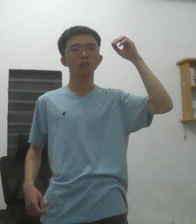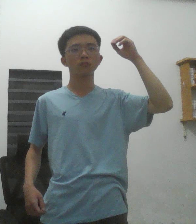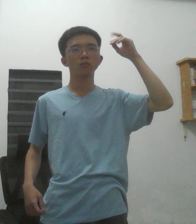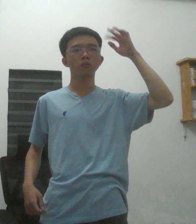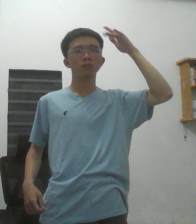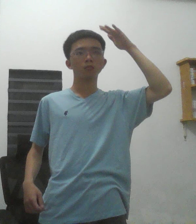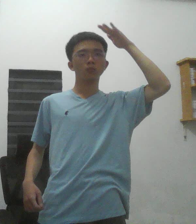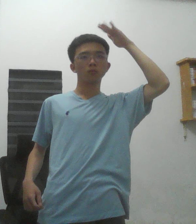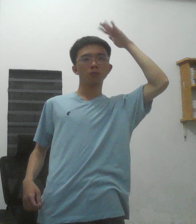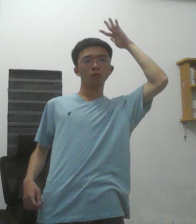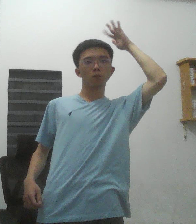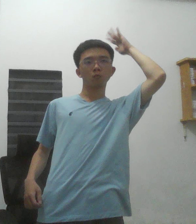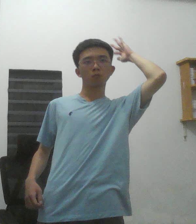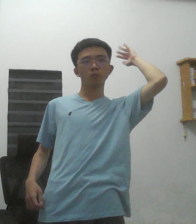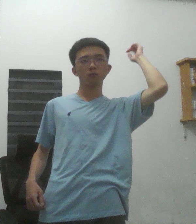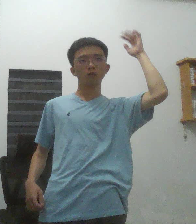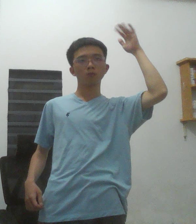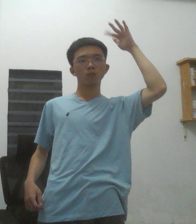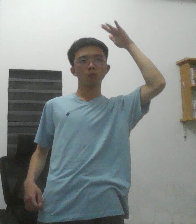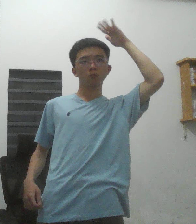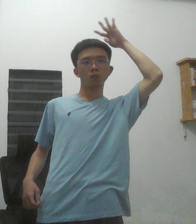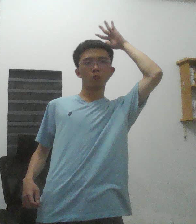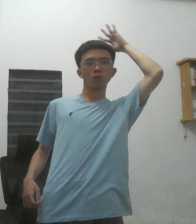vo ly